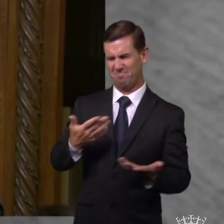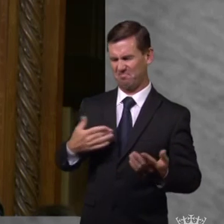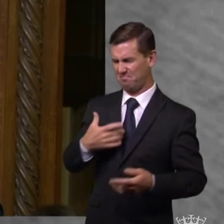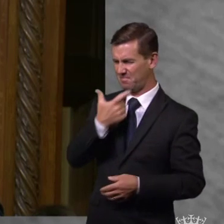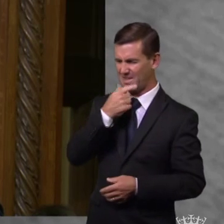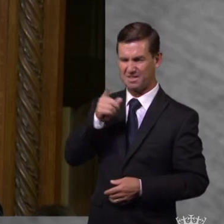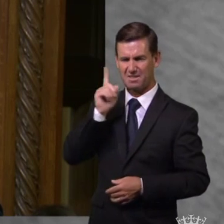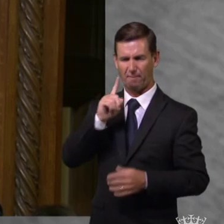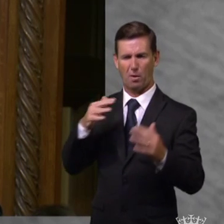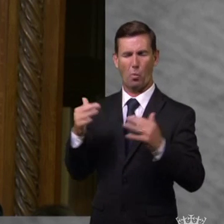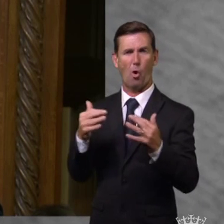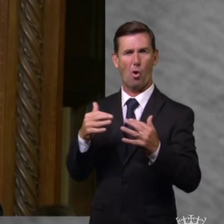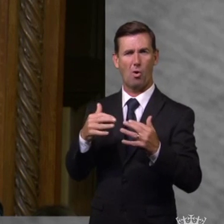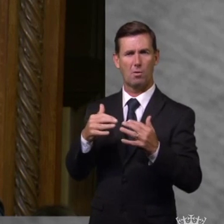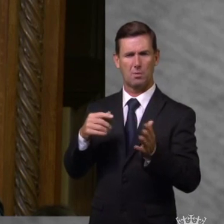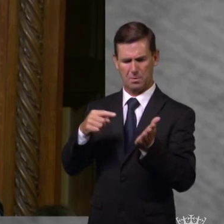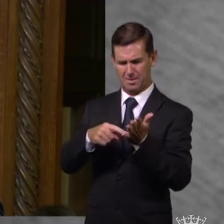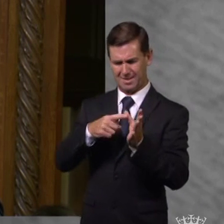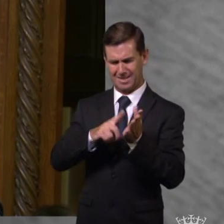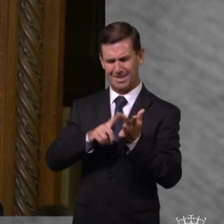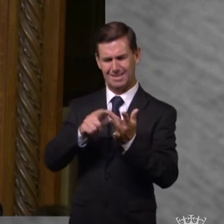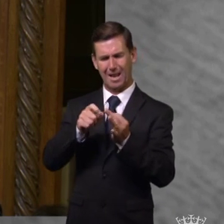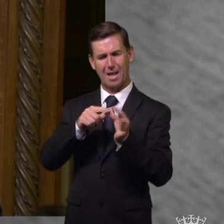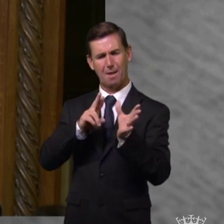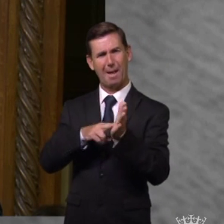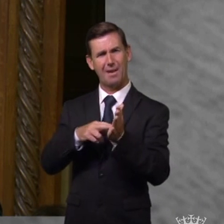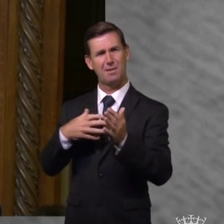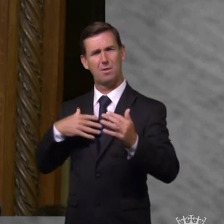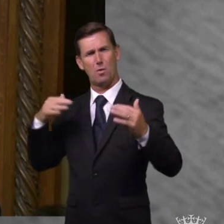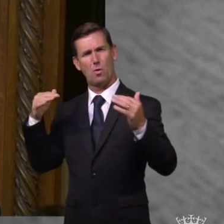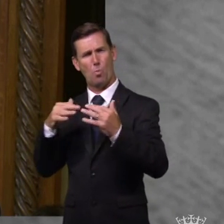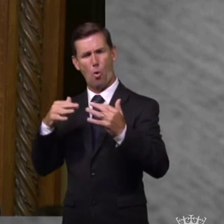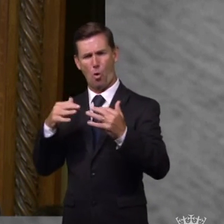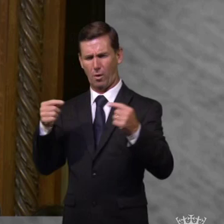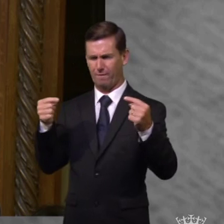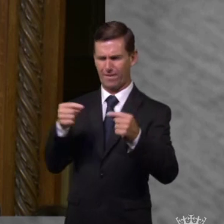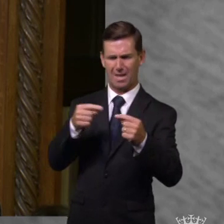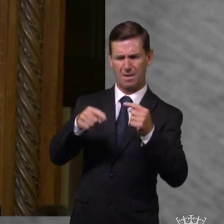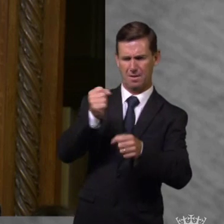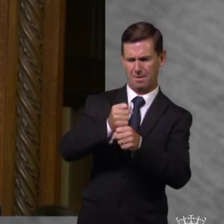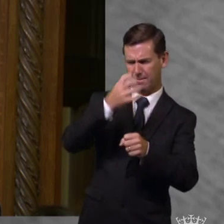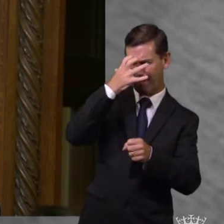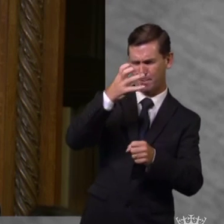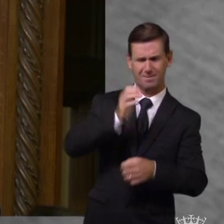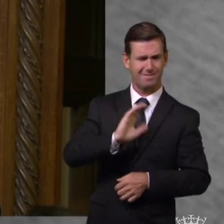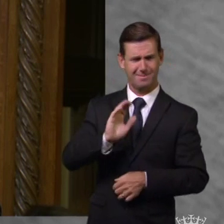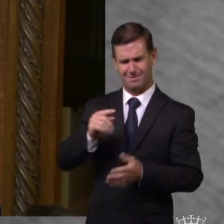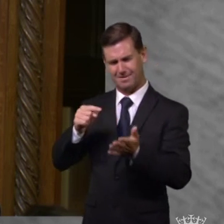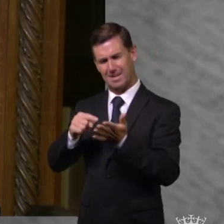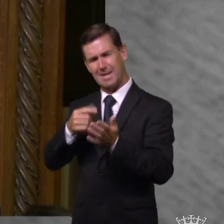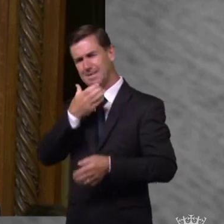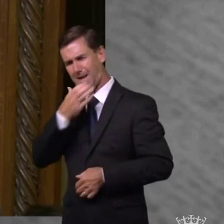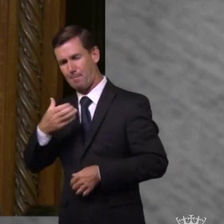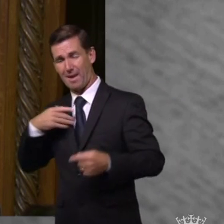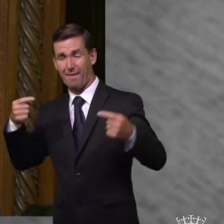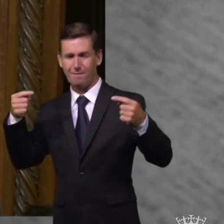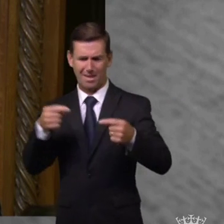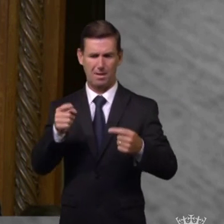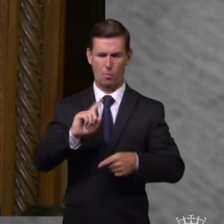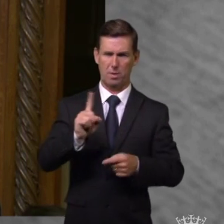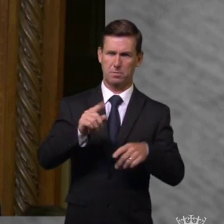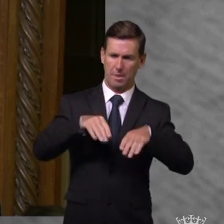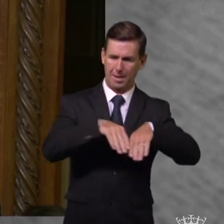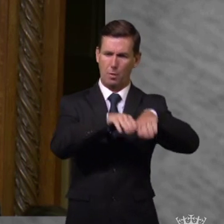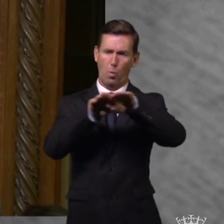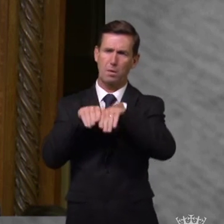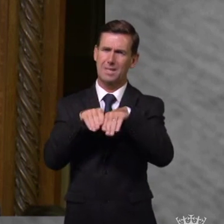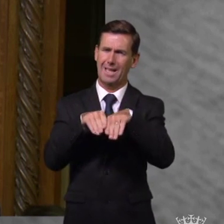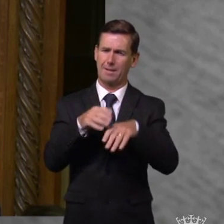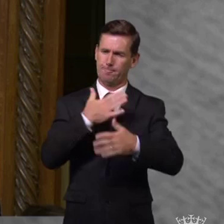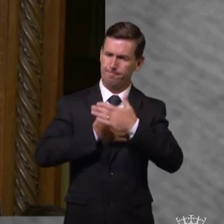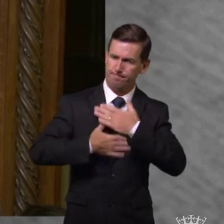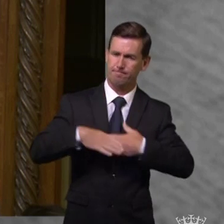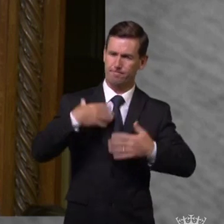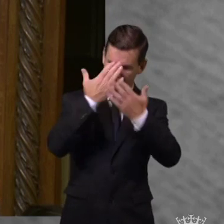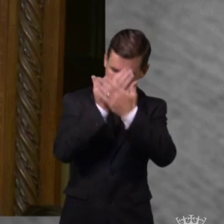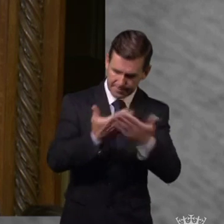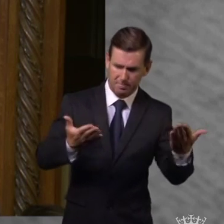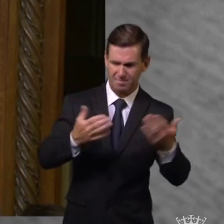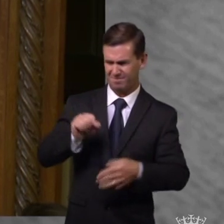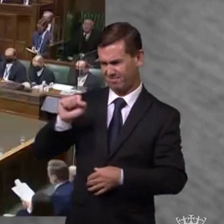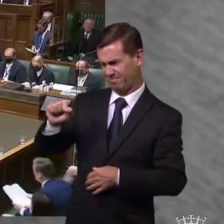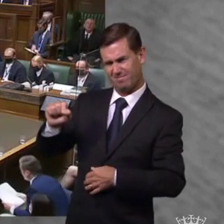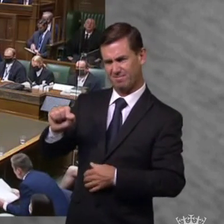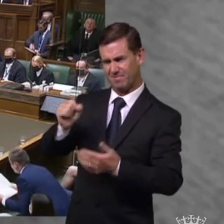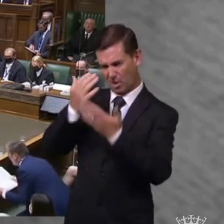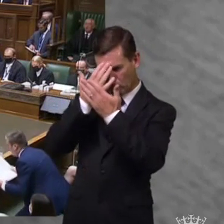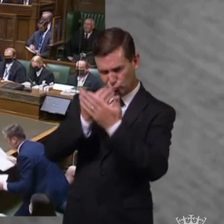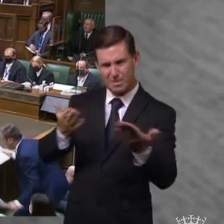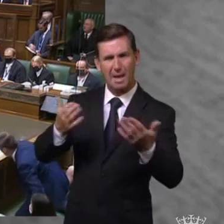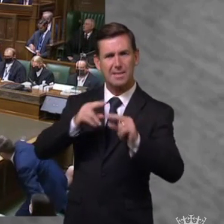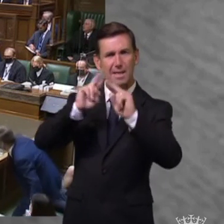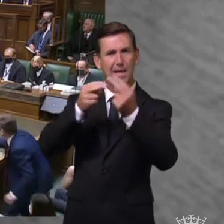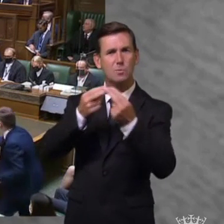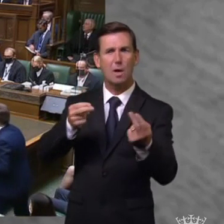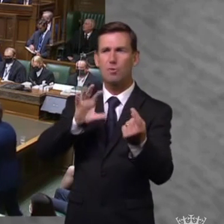The Taliban are not at war with a regime; they are at war with the civilised values of justice, equality and tolerance, which all of us hold dear, and against which it respects no international boundaries.